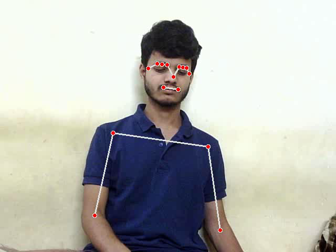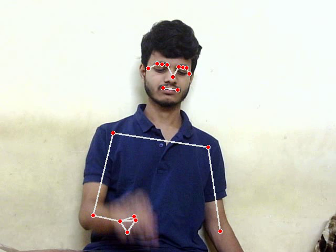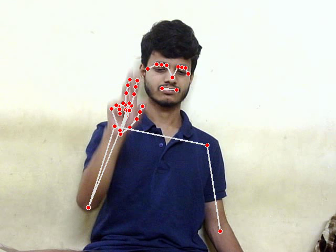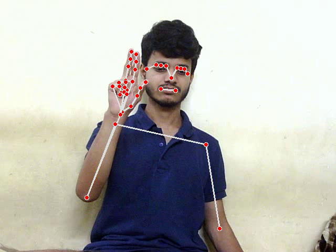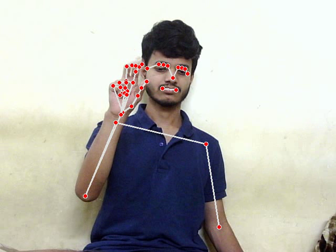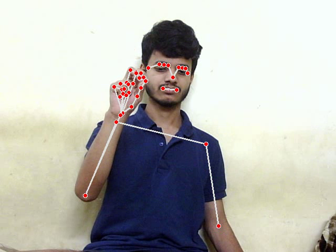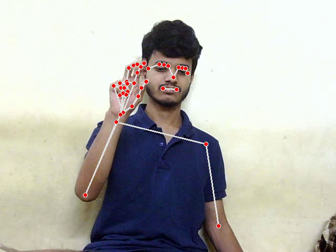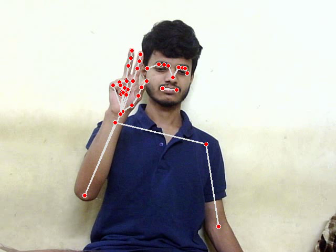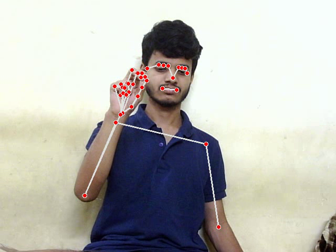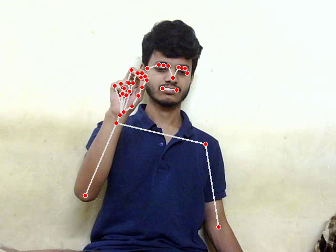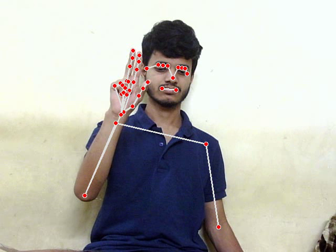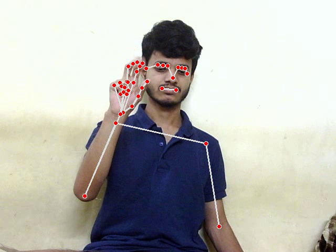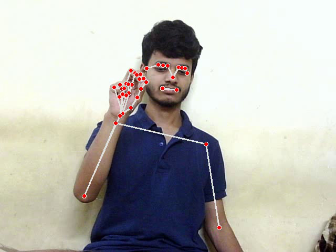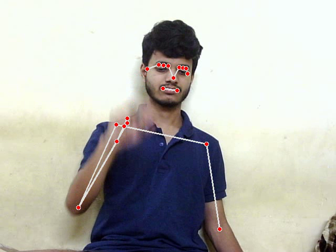no